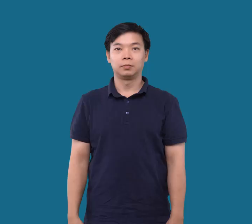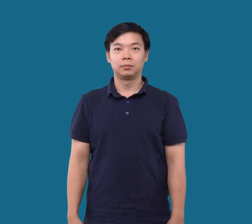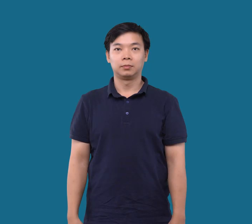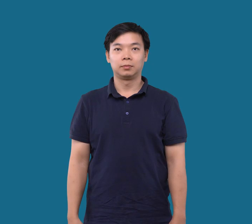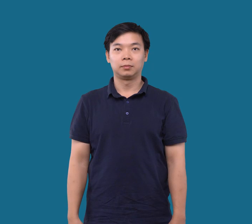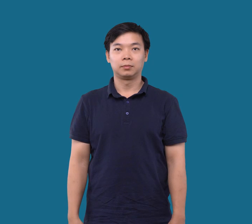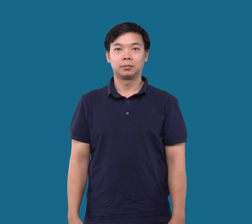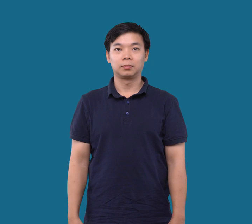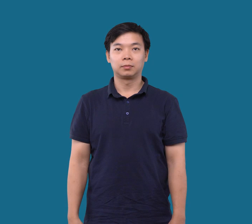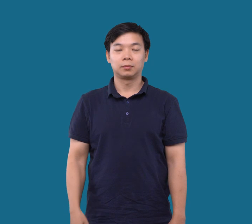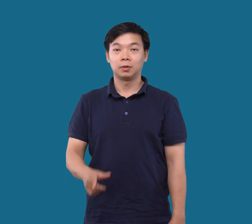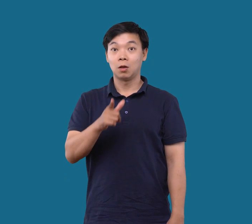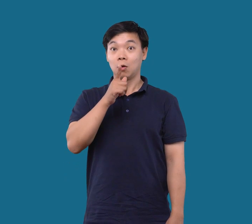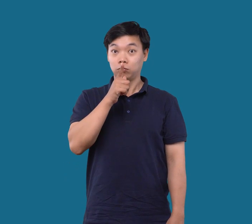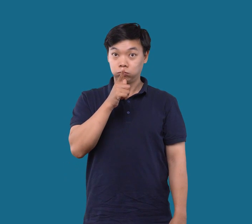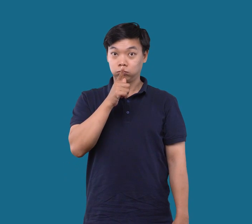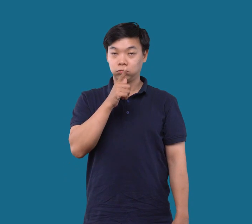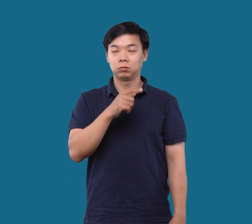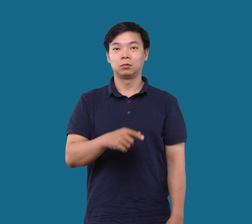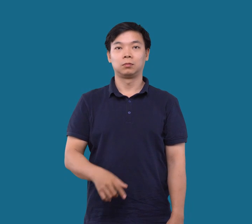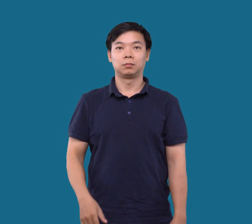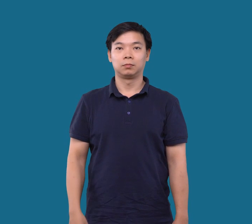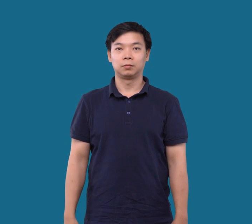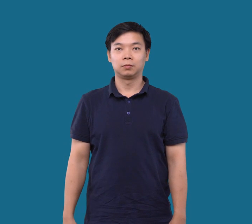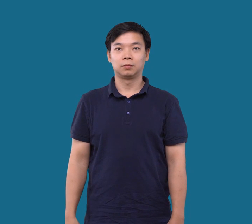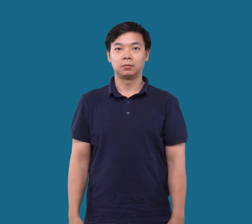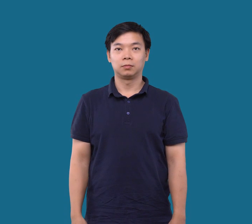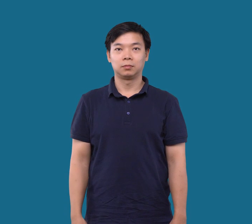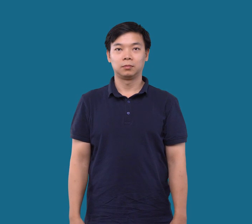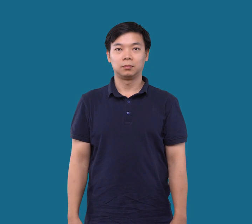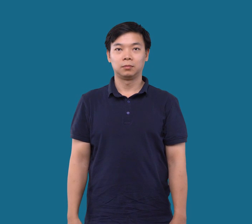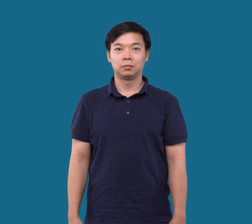màu nhiệm